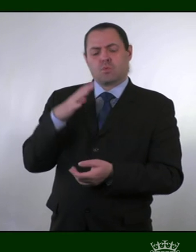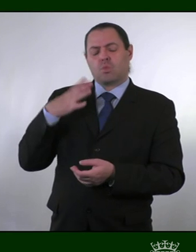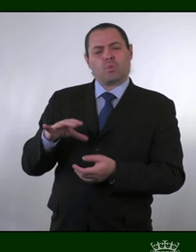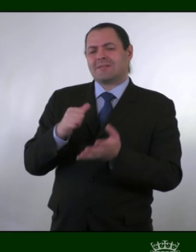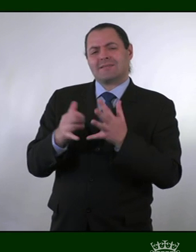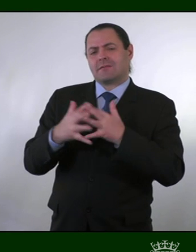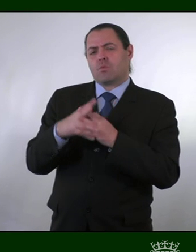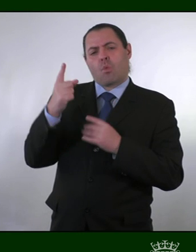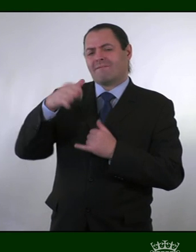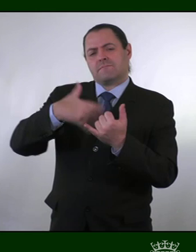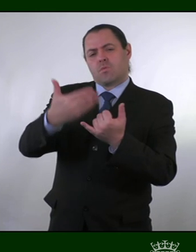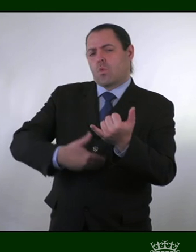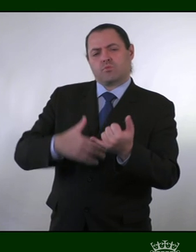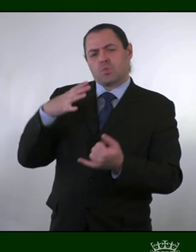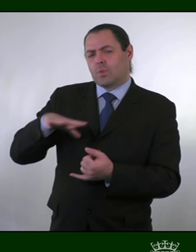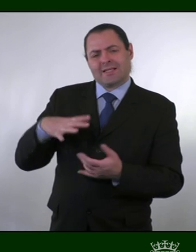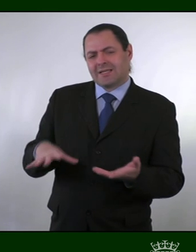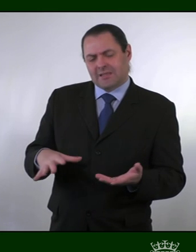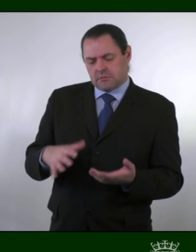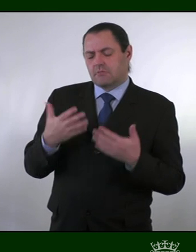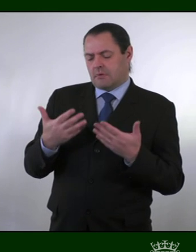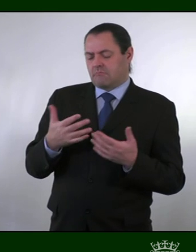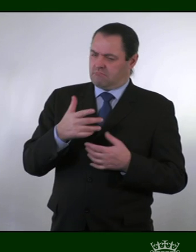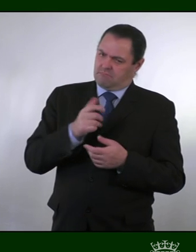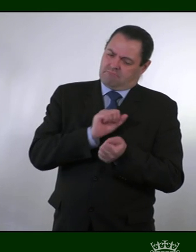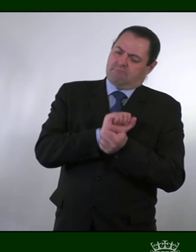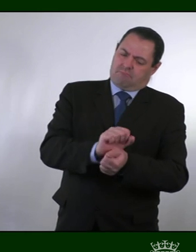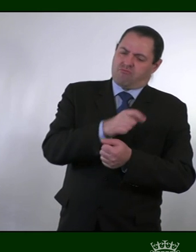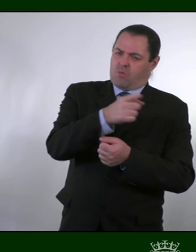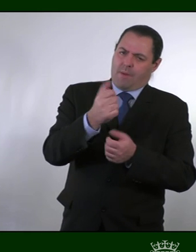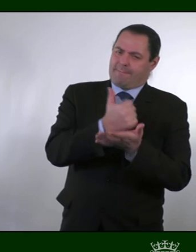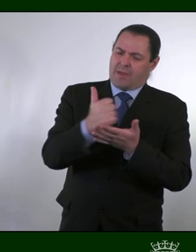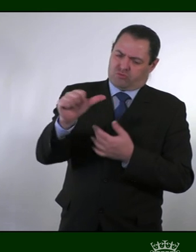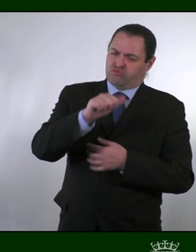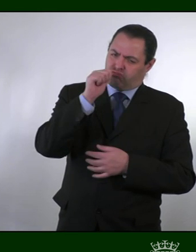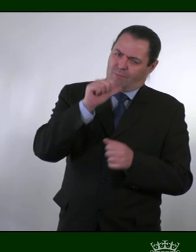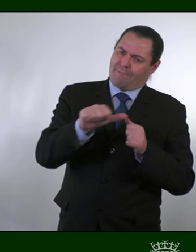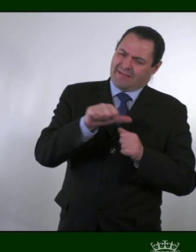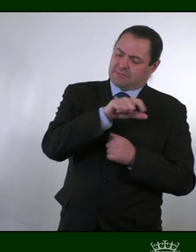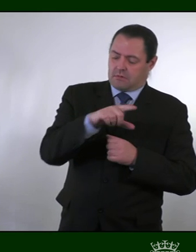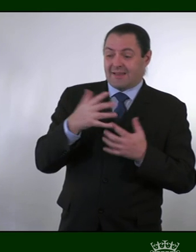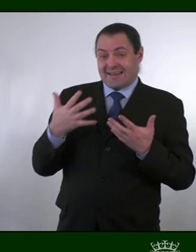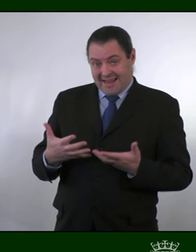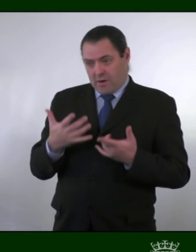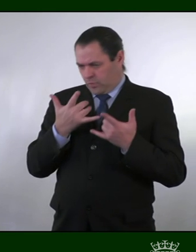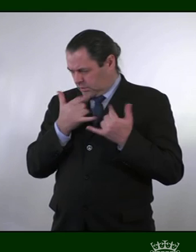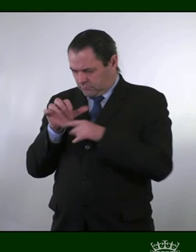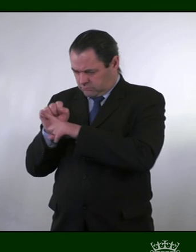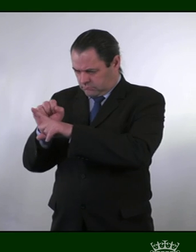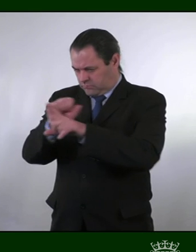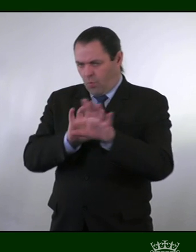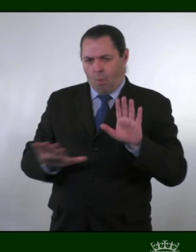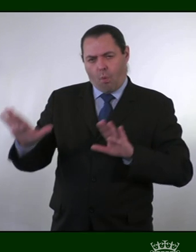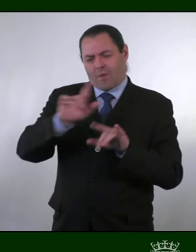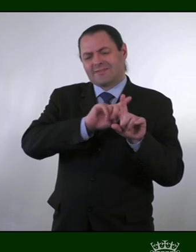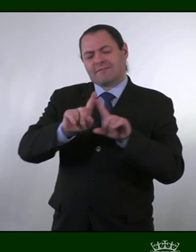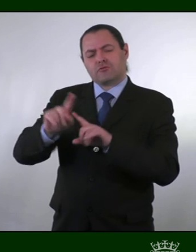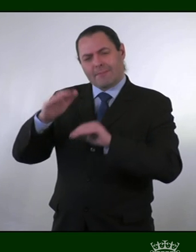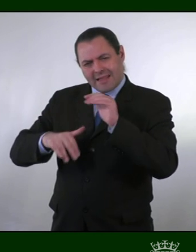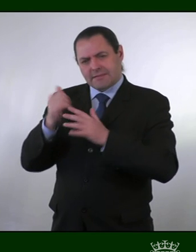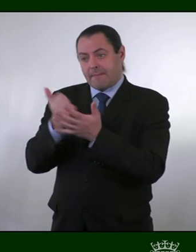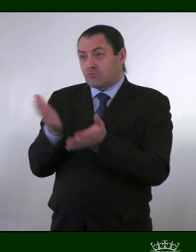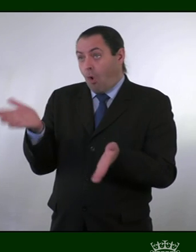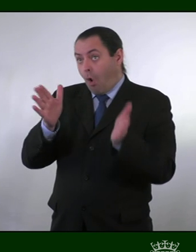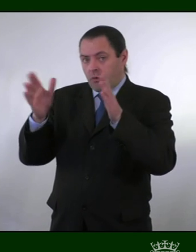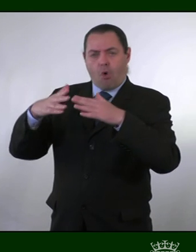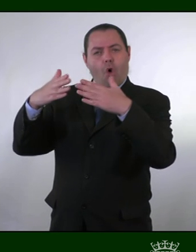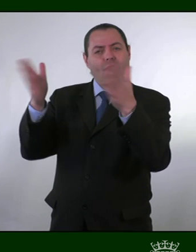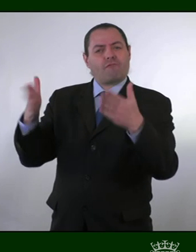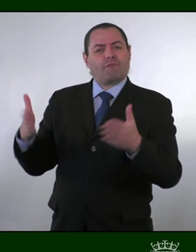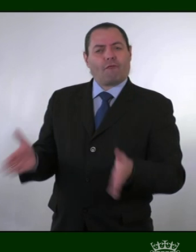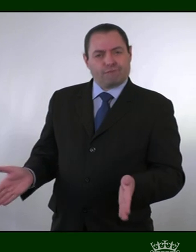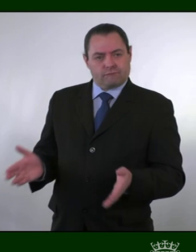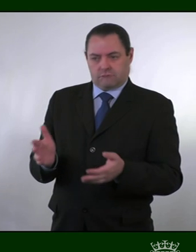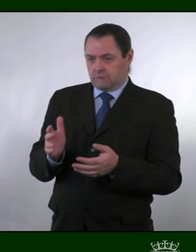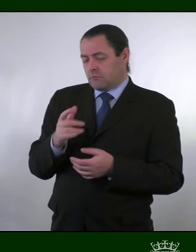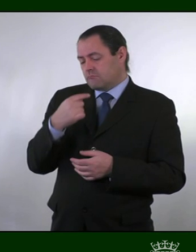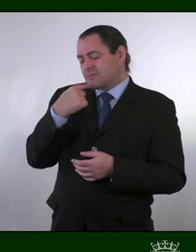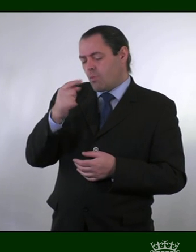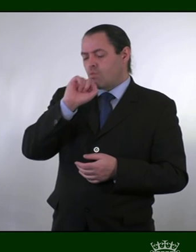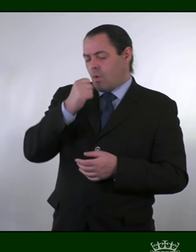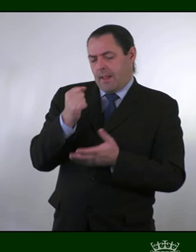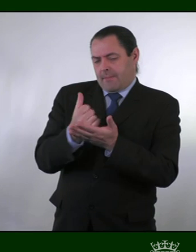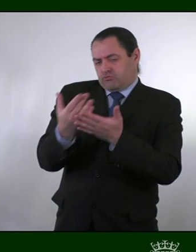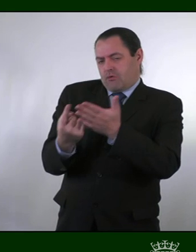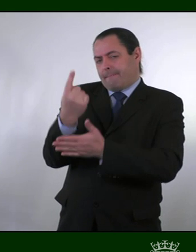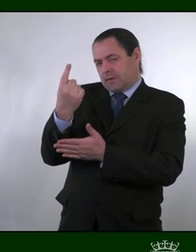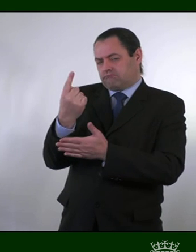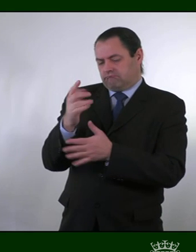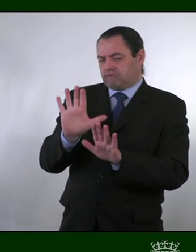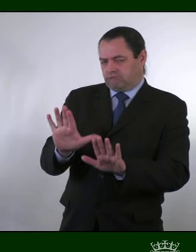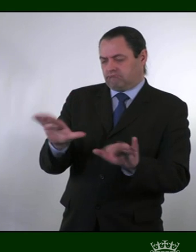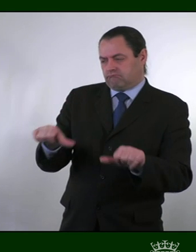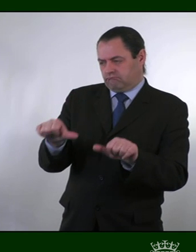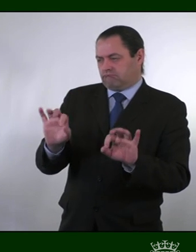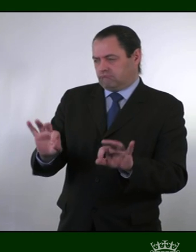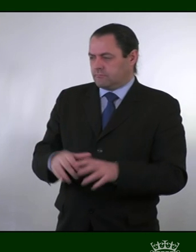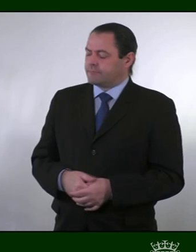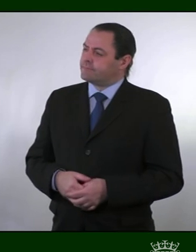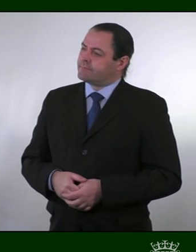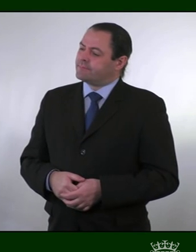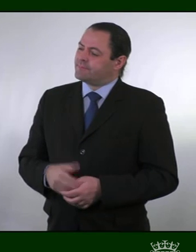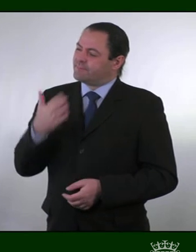But we are working as fast as we can to make sure that all the buildings in question are identified and that we remove cladding wherever it is necessary and give assurance and security wherever that is necessary too.